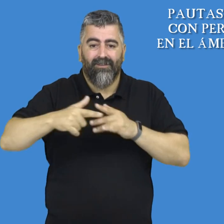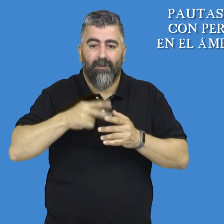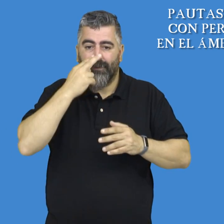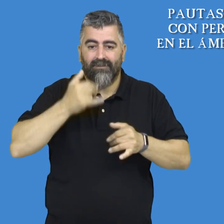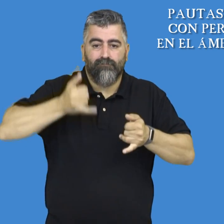pie